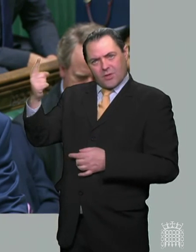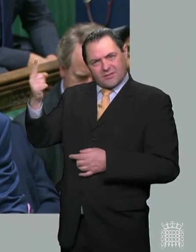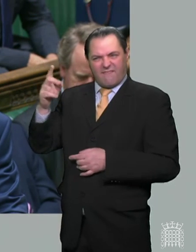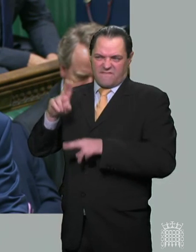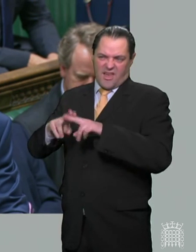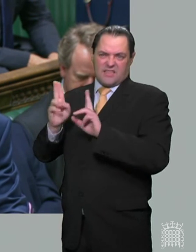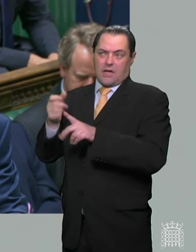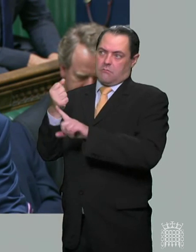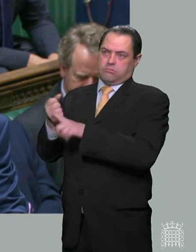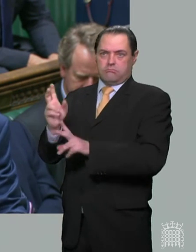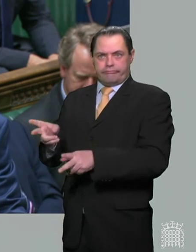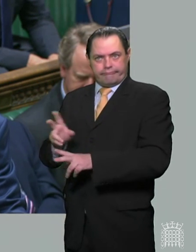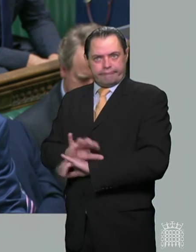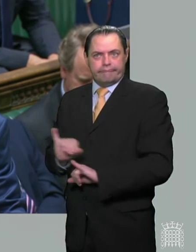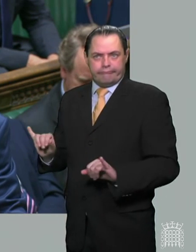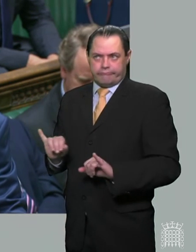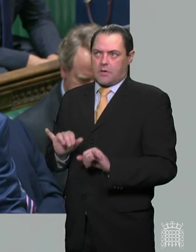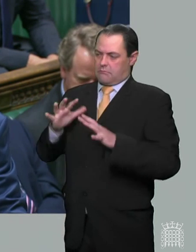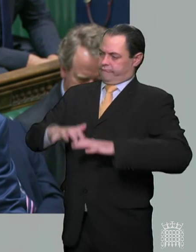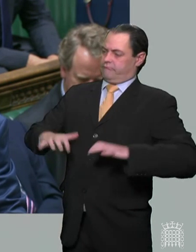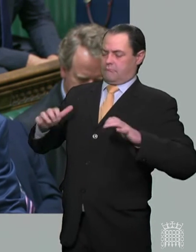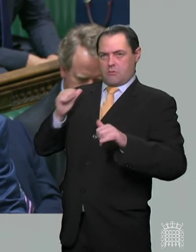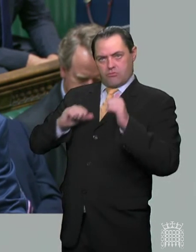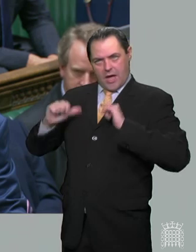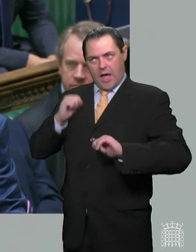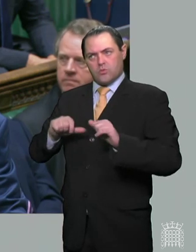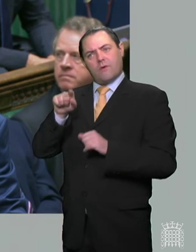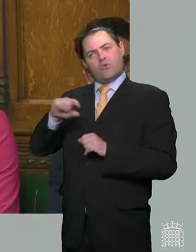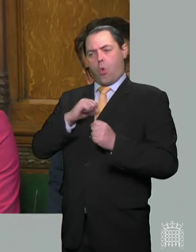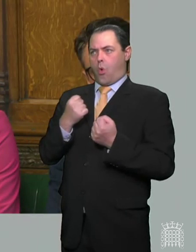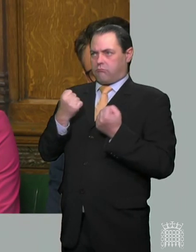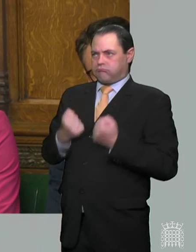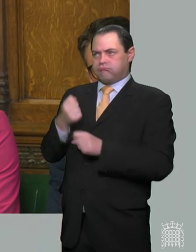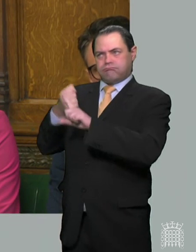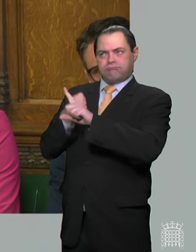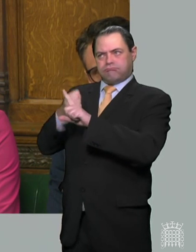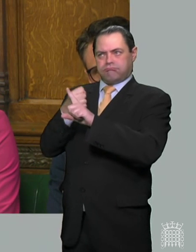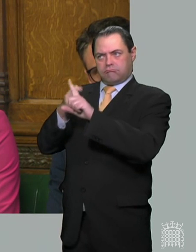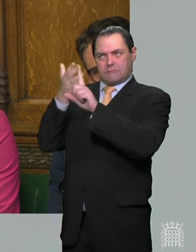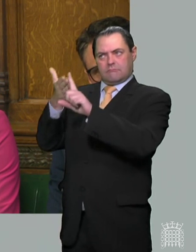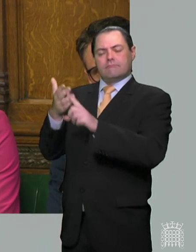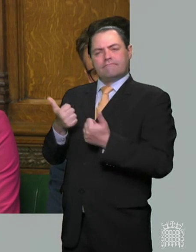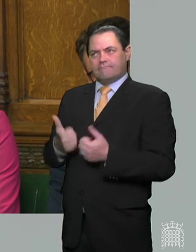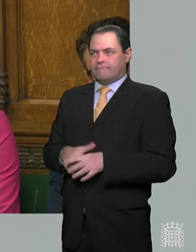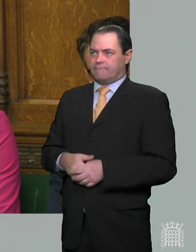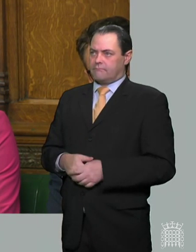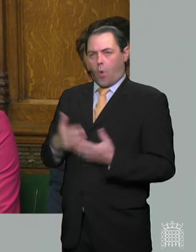I know that honourable Members across the House will be very proud of the tenacious way she is pursuing that campaign.